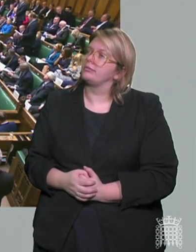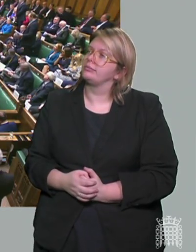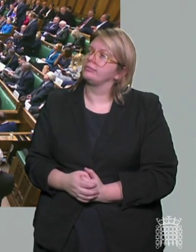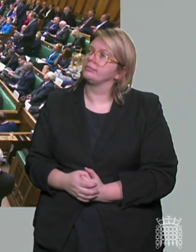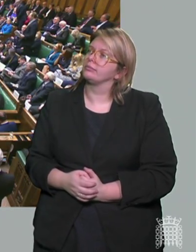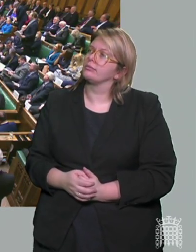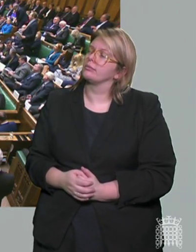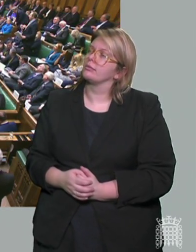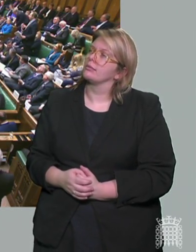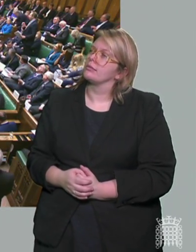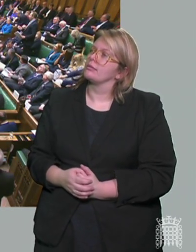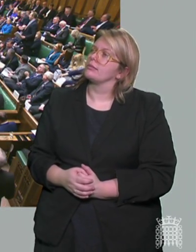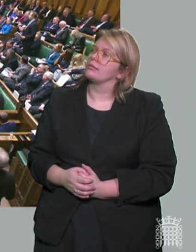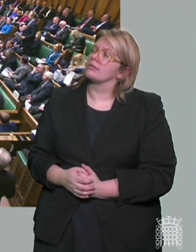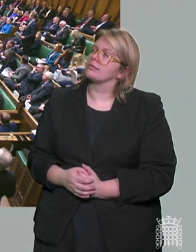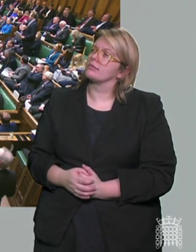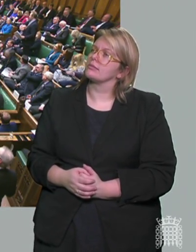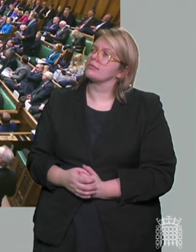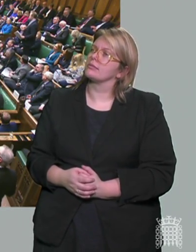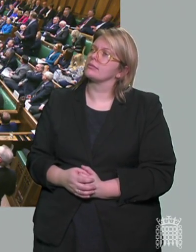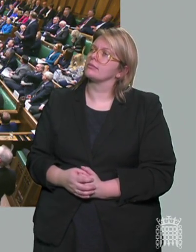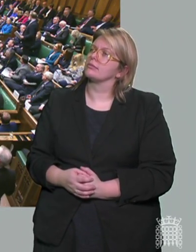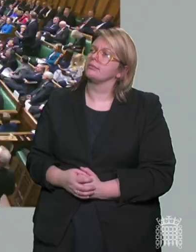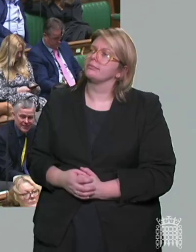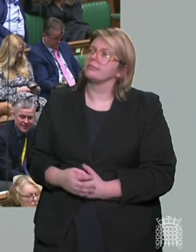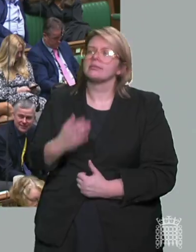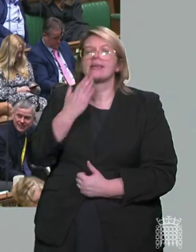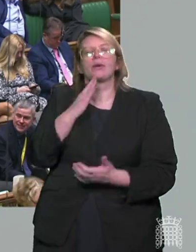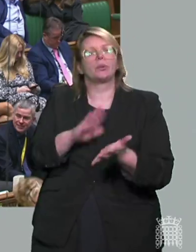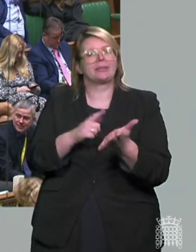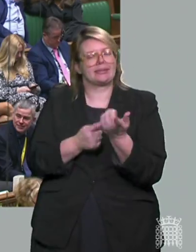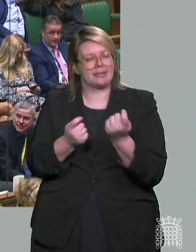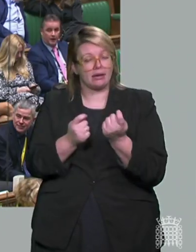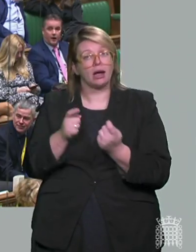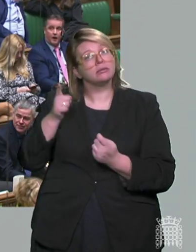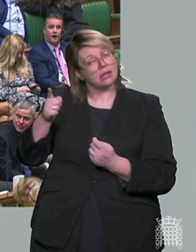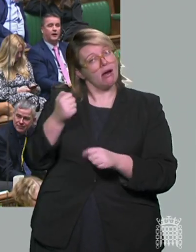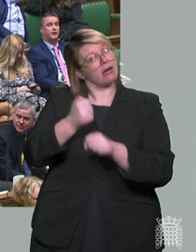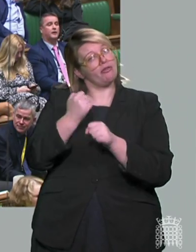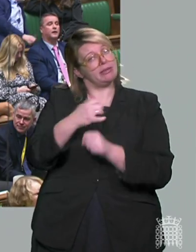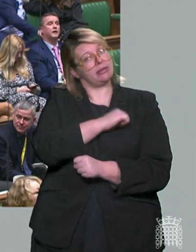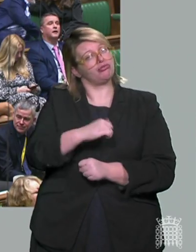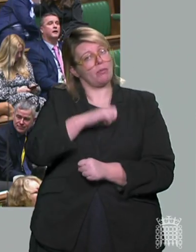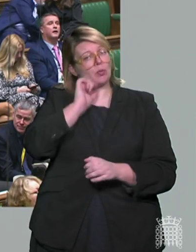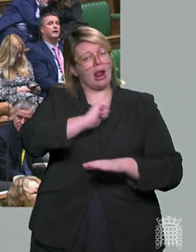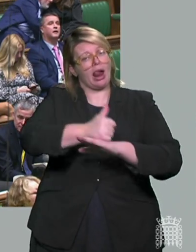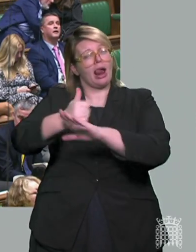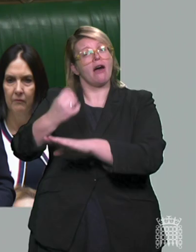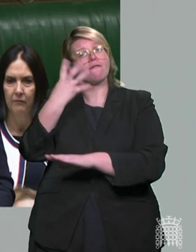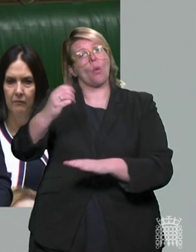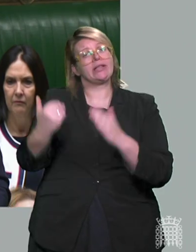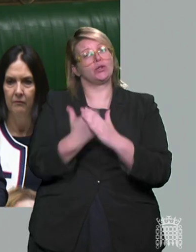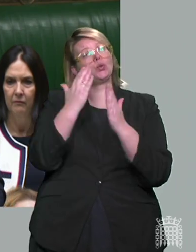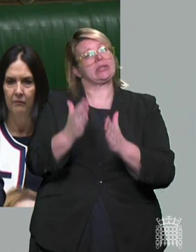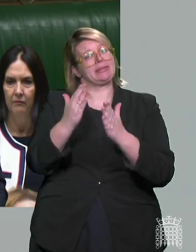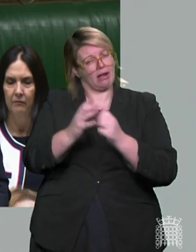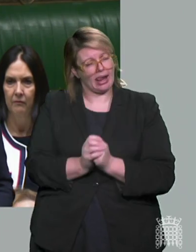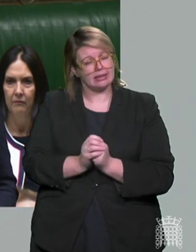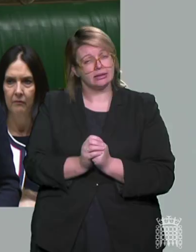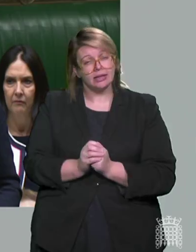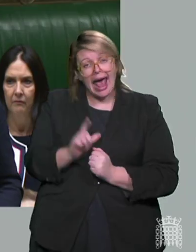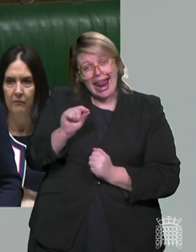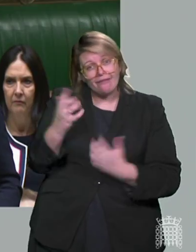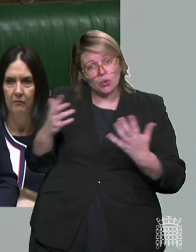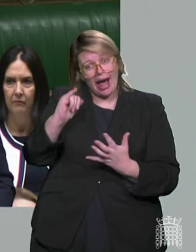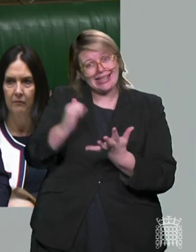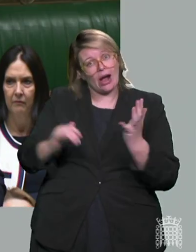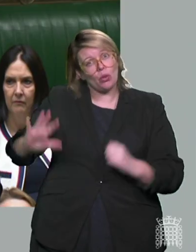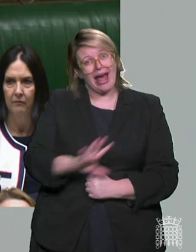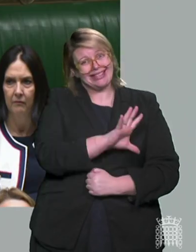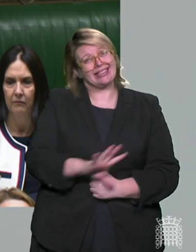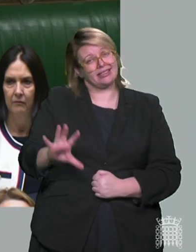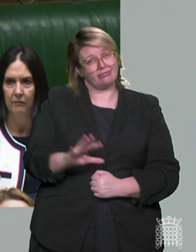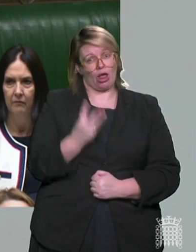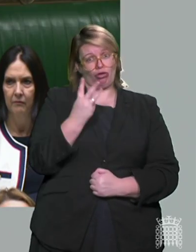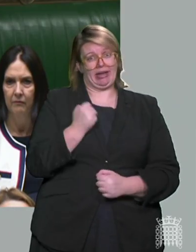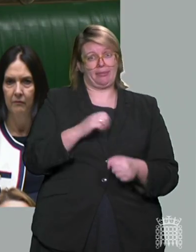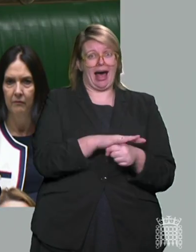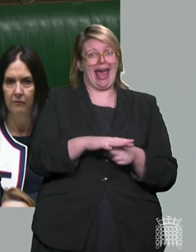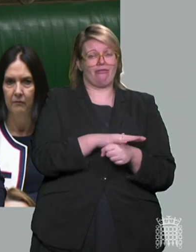Of the 40 promised new hospitals referred to by my right honourable Friend the Member for Kingston and Surbiton, 11 are in the south-west of England.